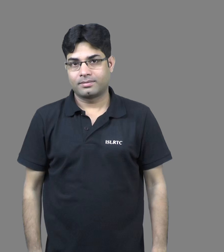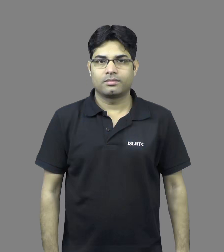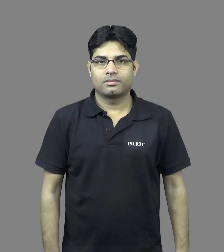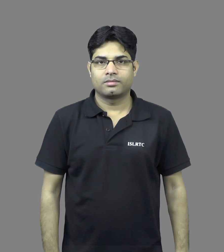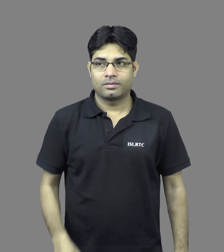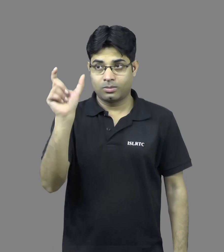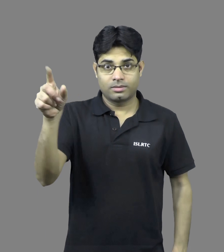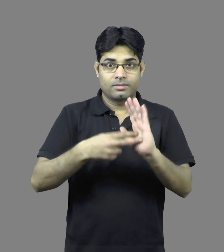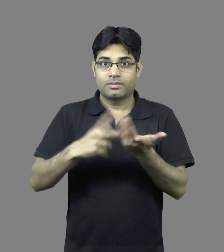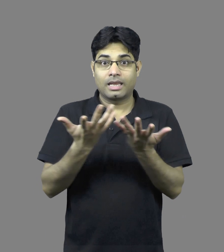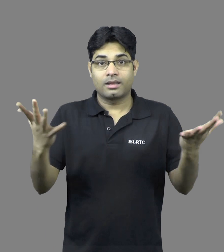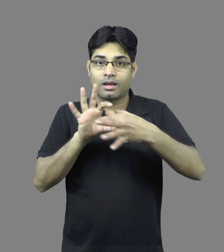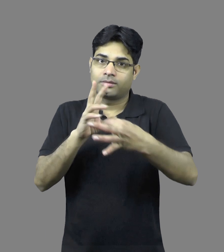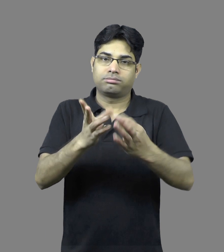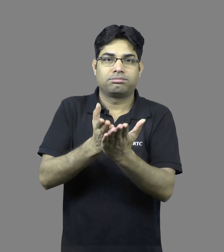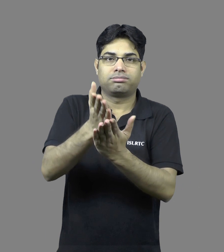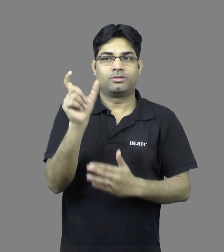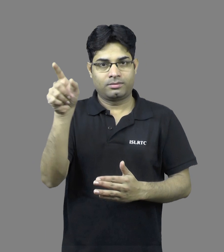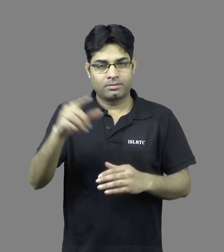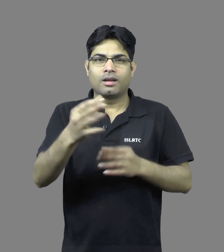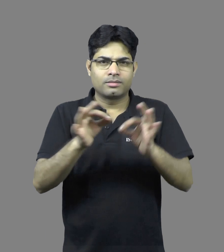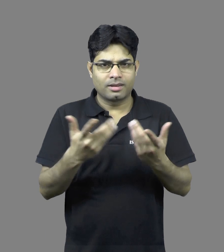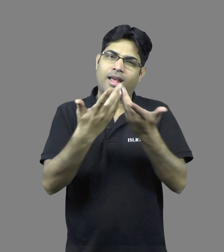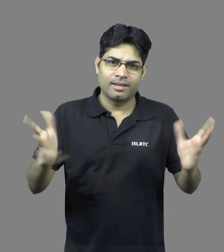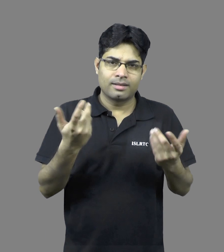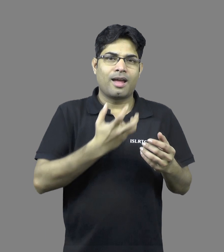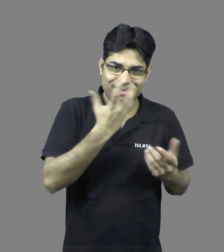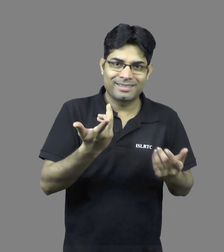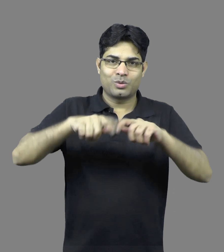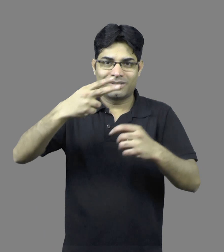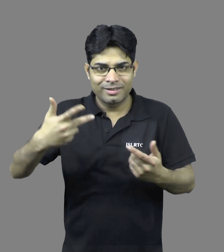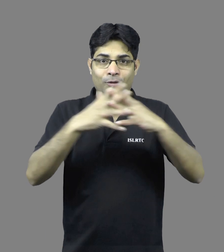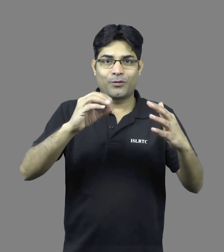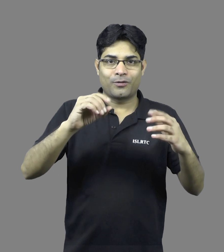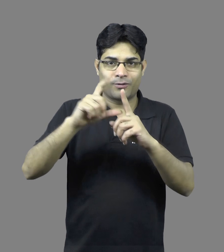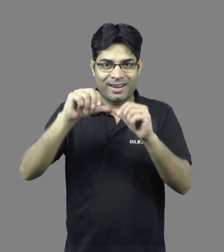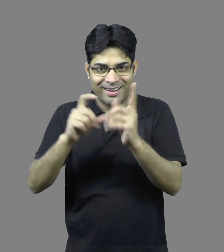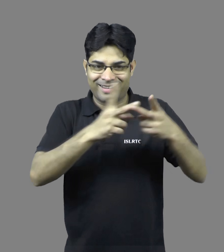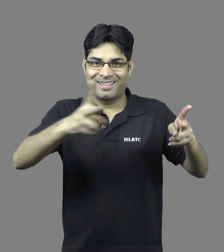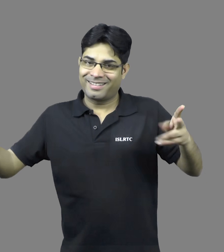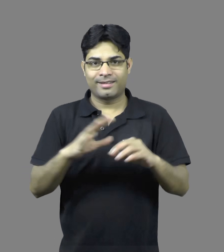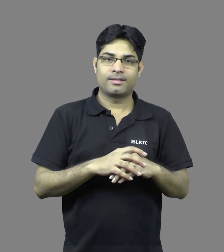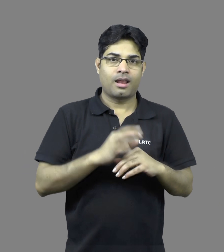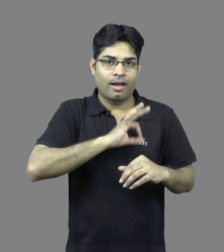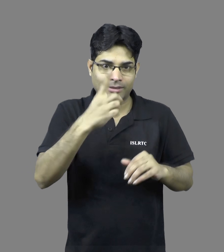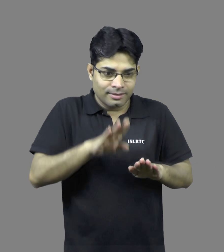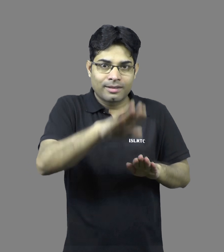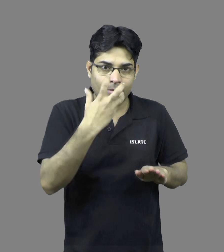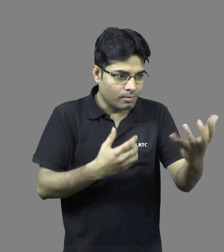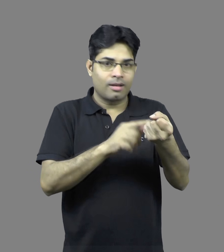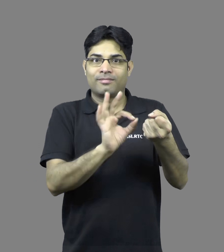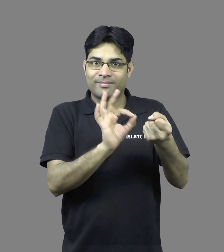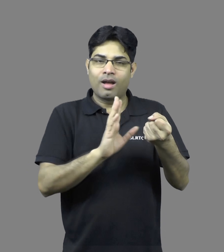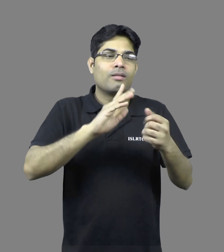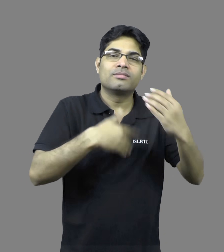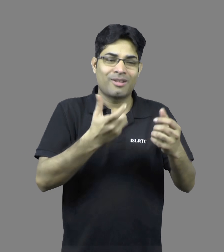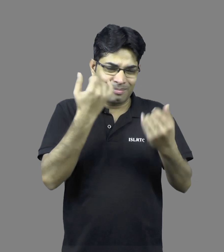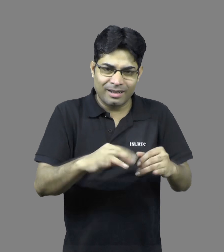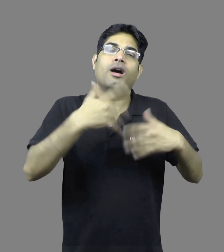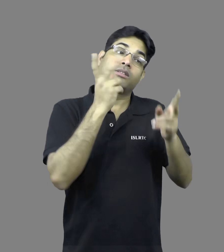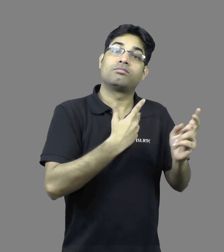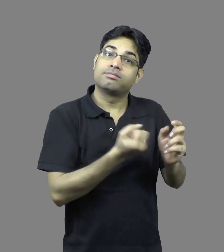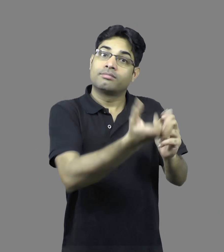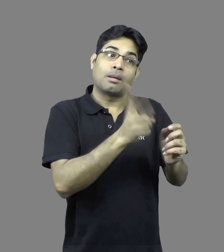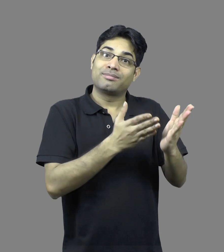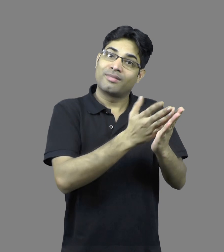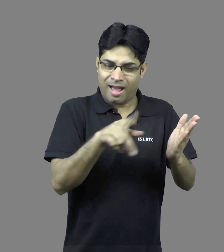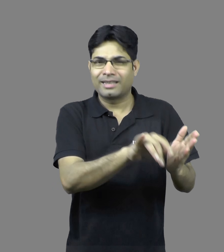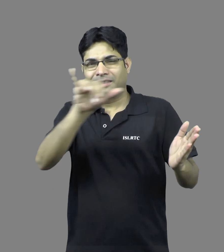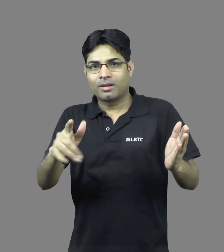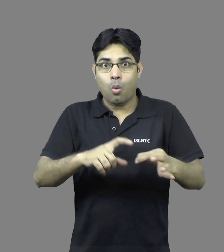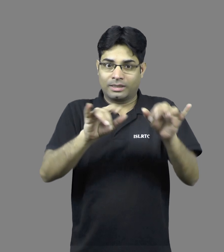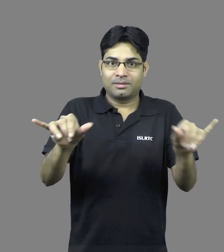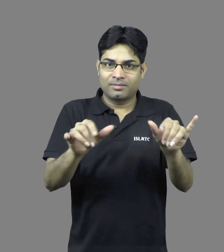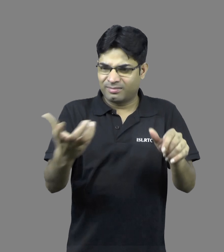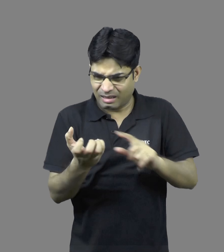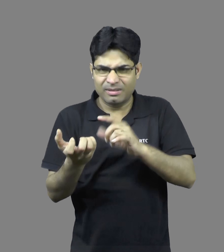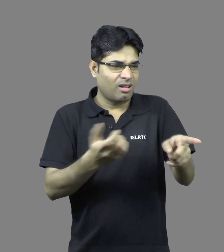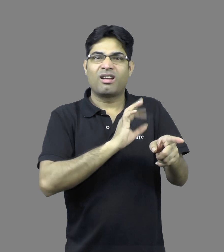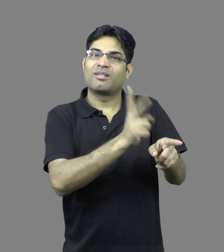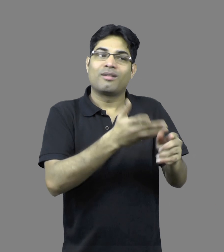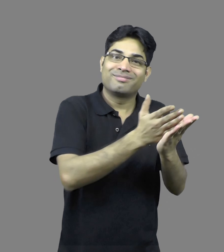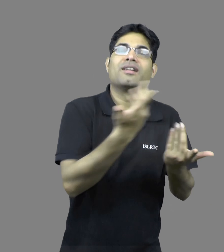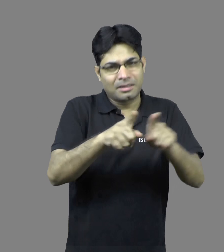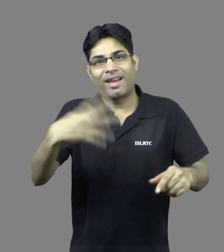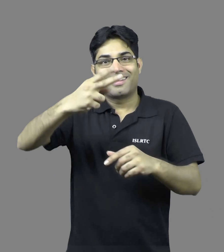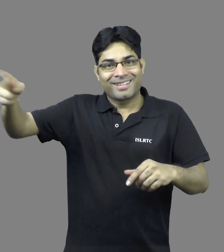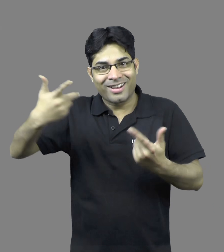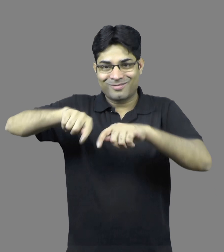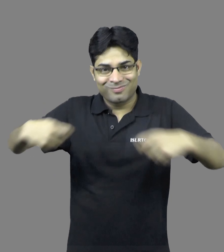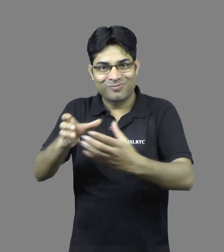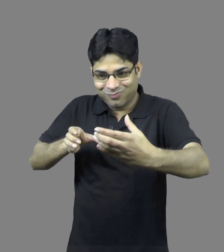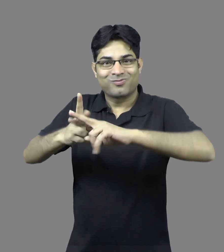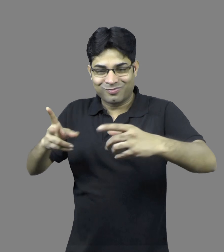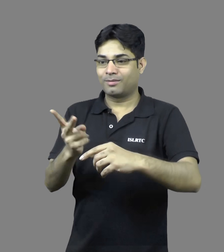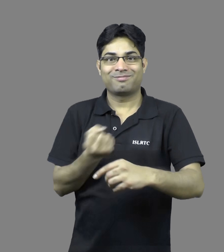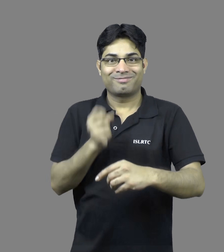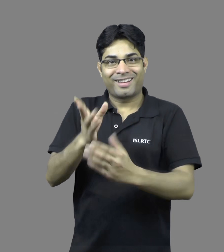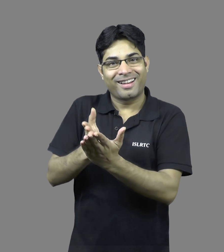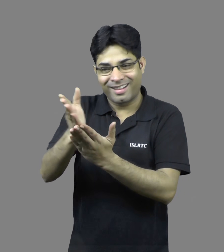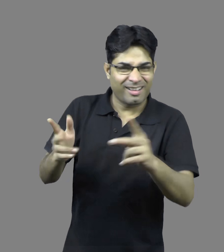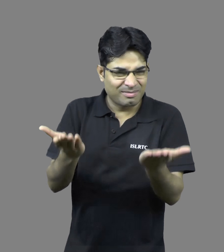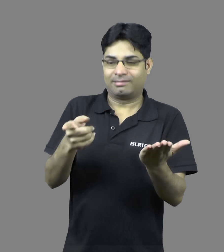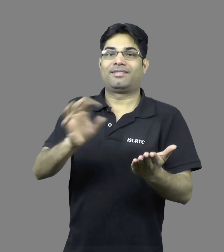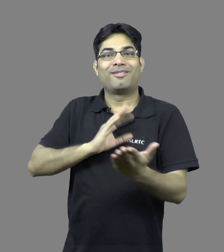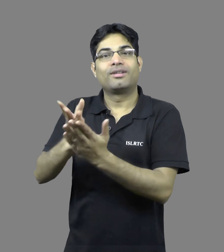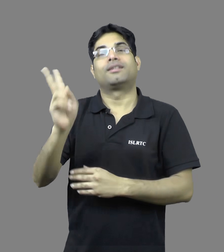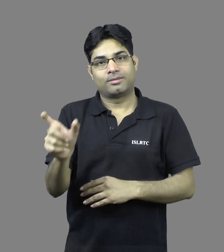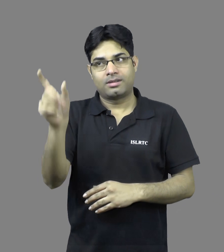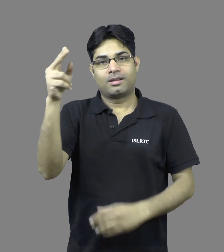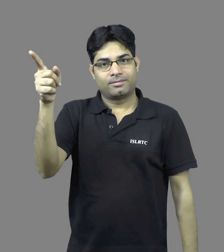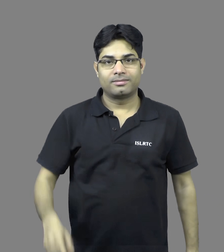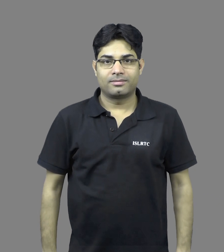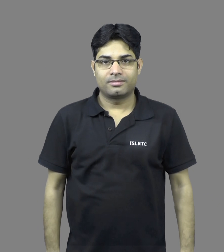Brand Loyalty